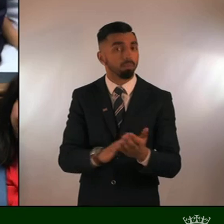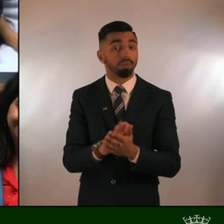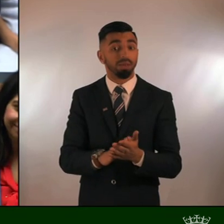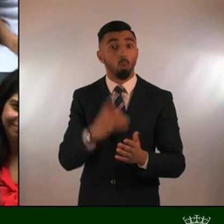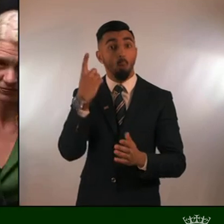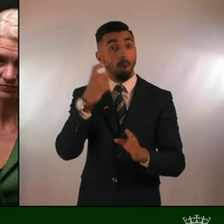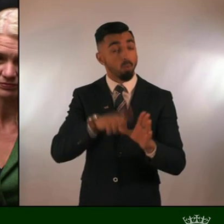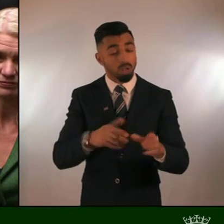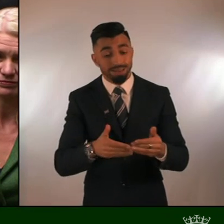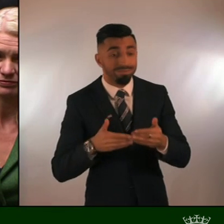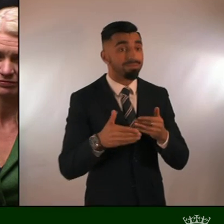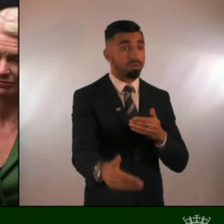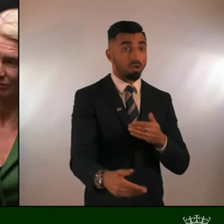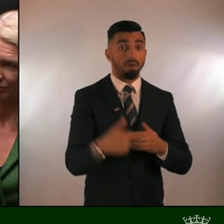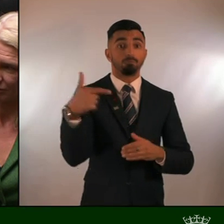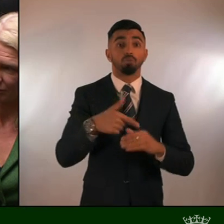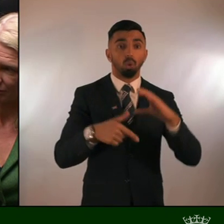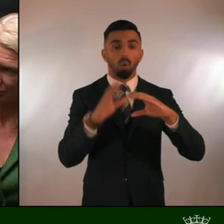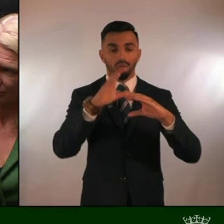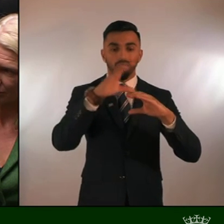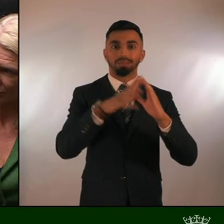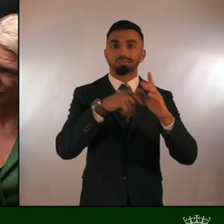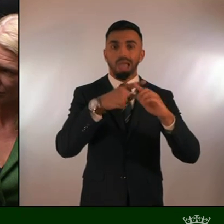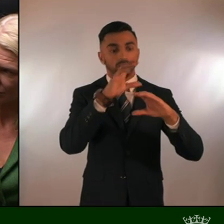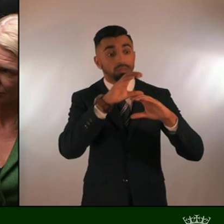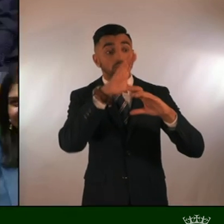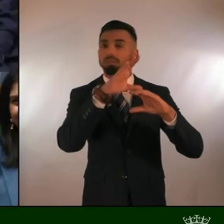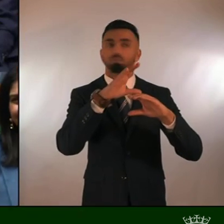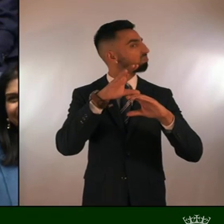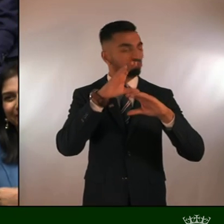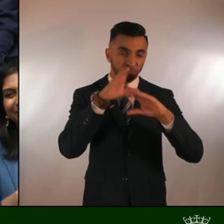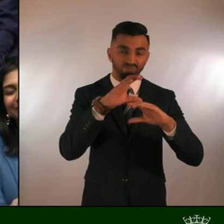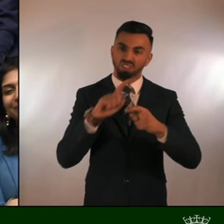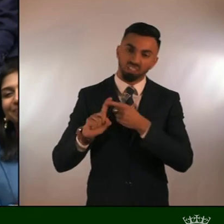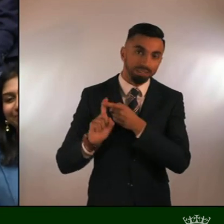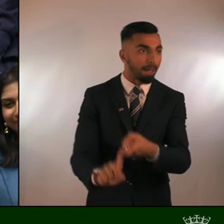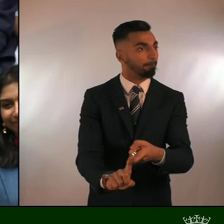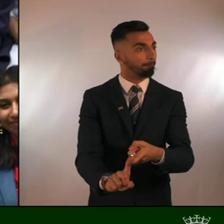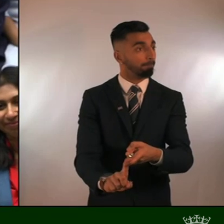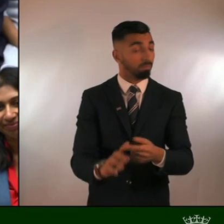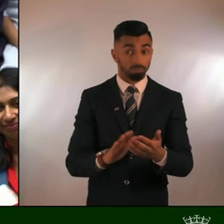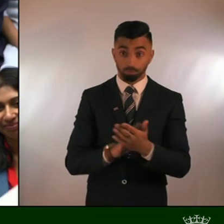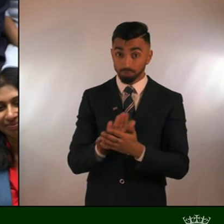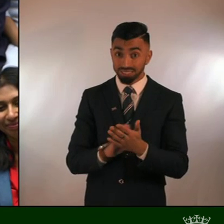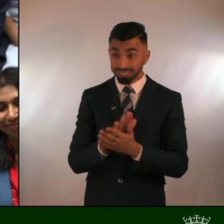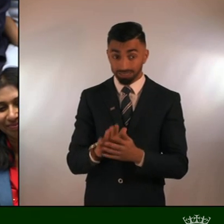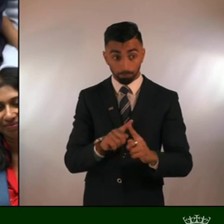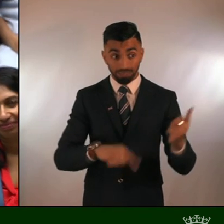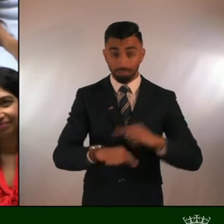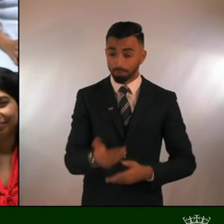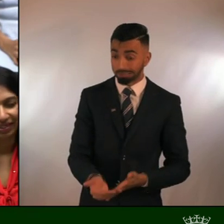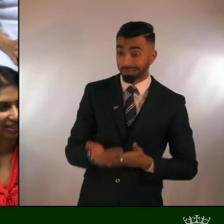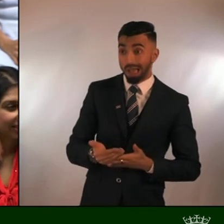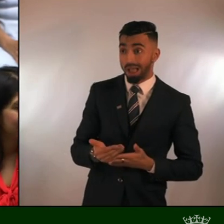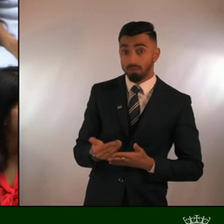Compared with 2010 plans, that is a saving of £1,200.